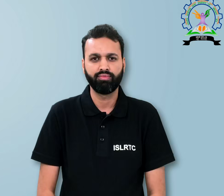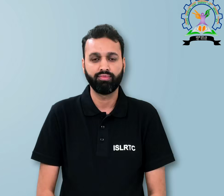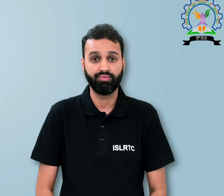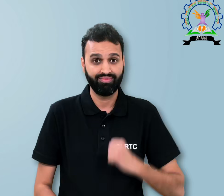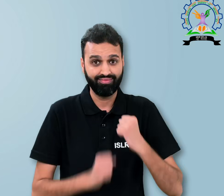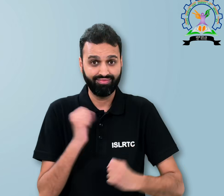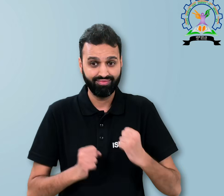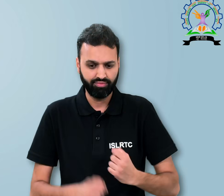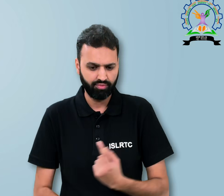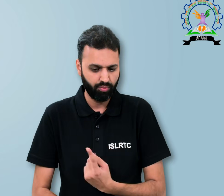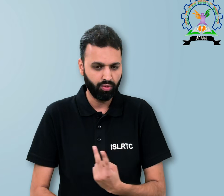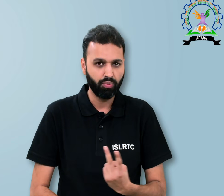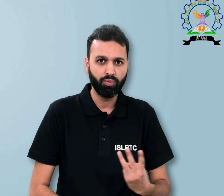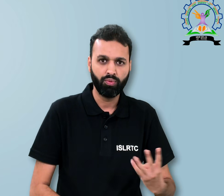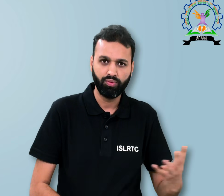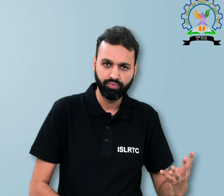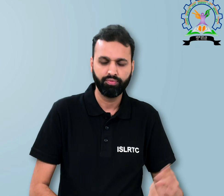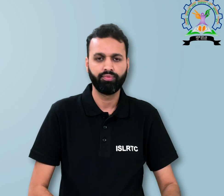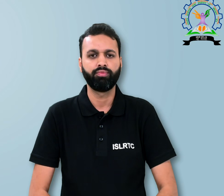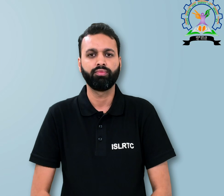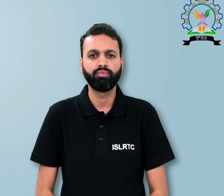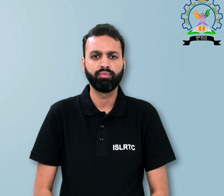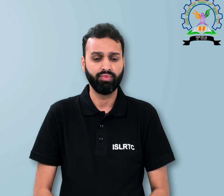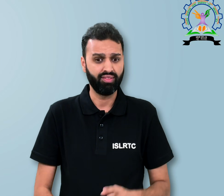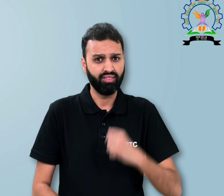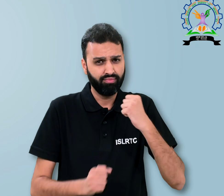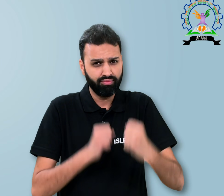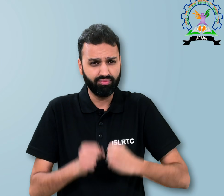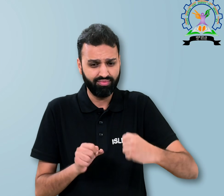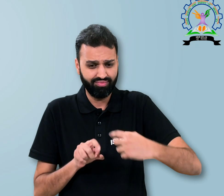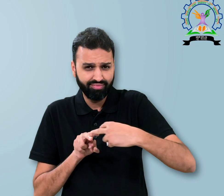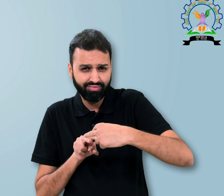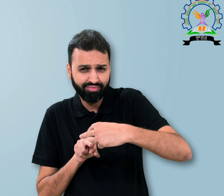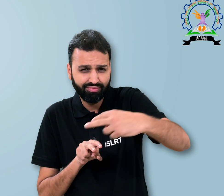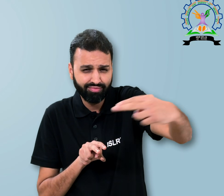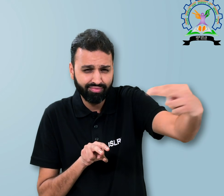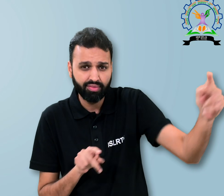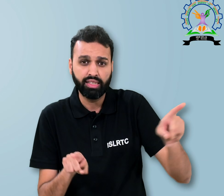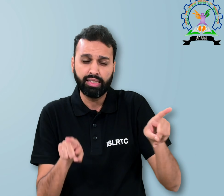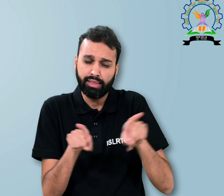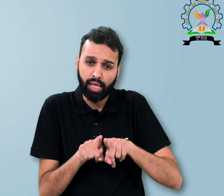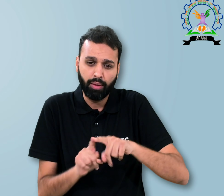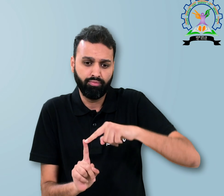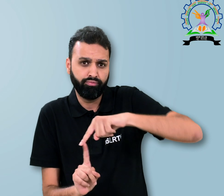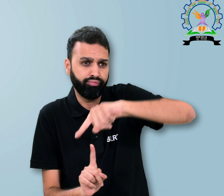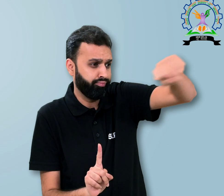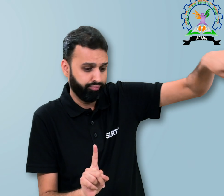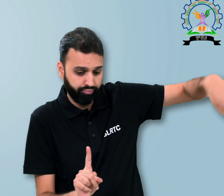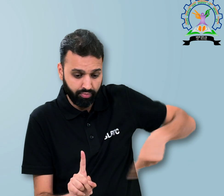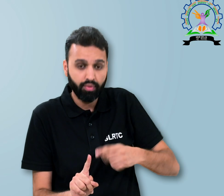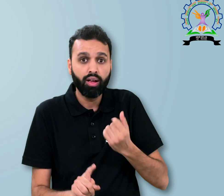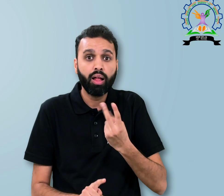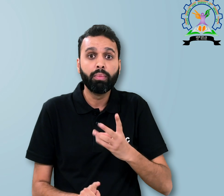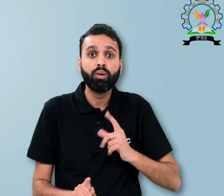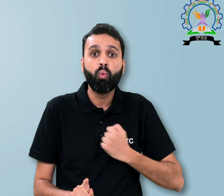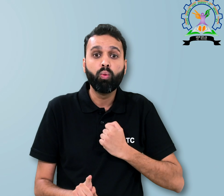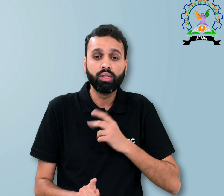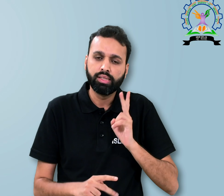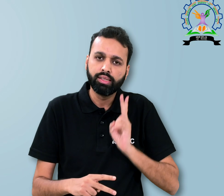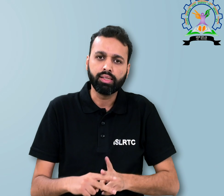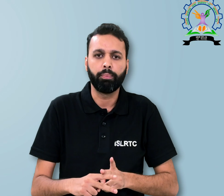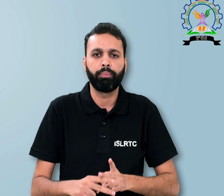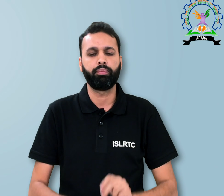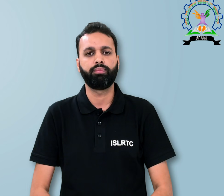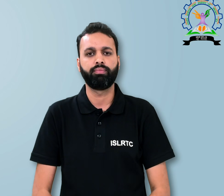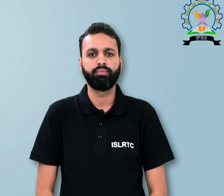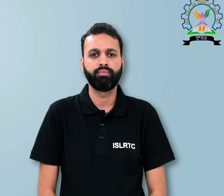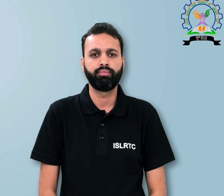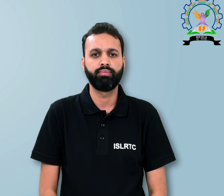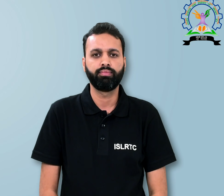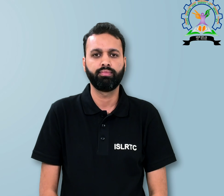Lane Lanes are the demarcated positions from where the athletes begin their race. It is numbered.